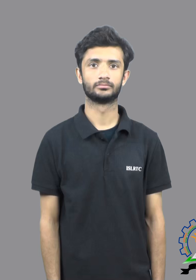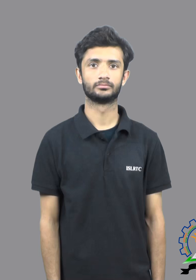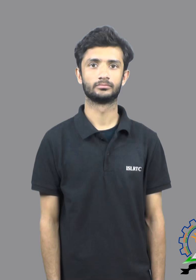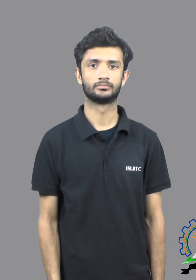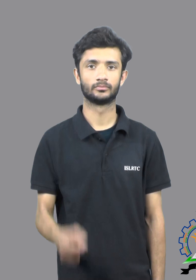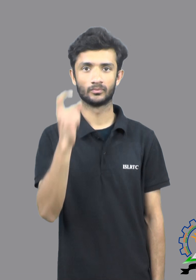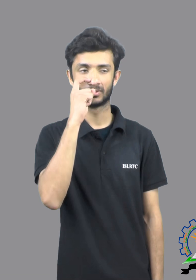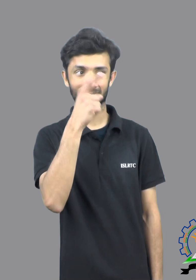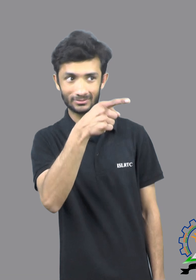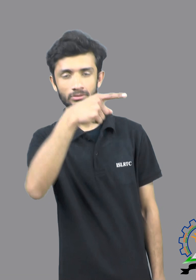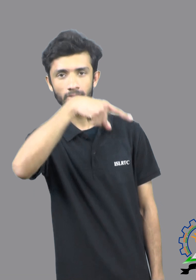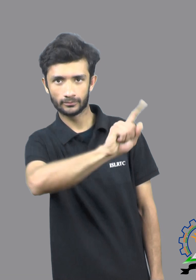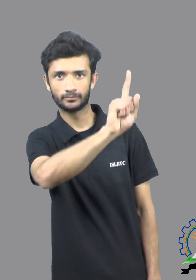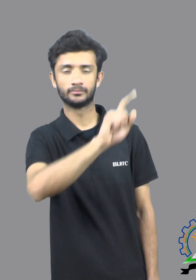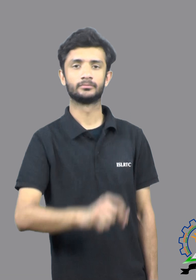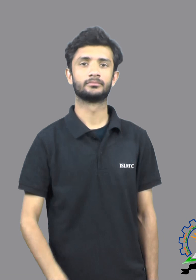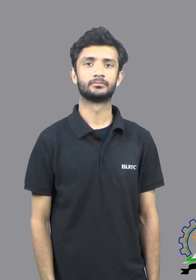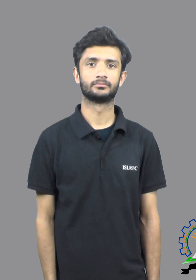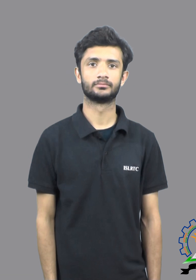Herself